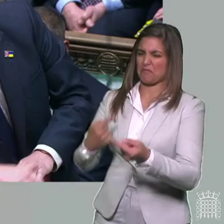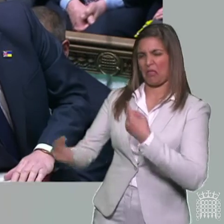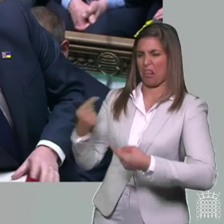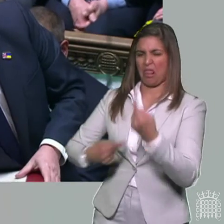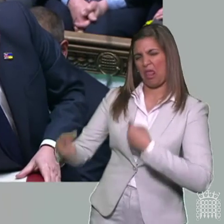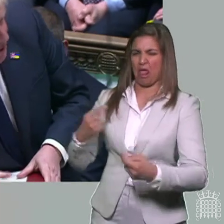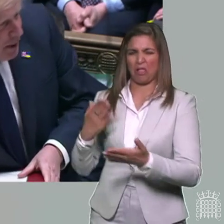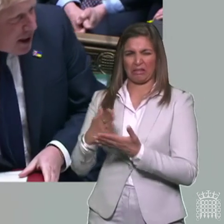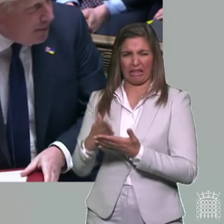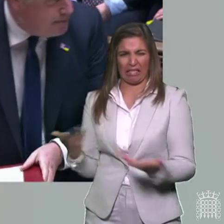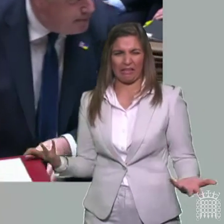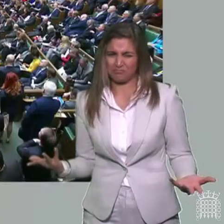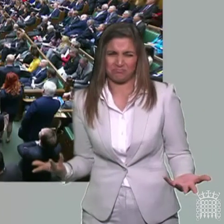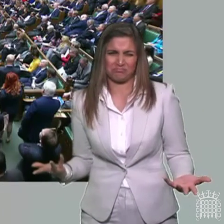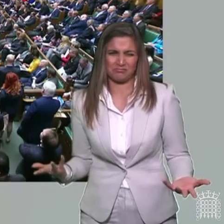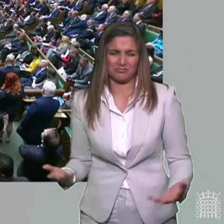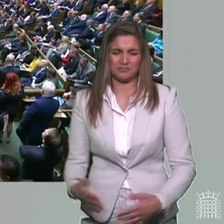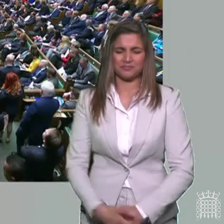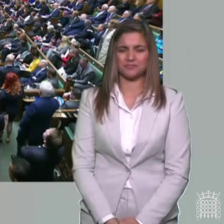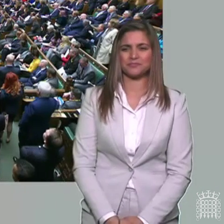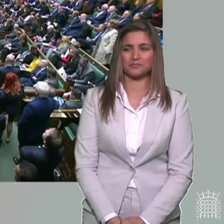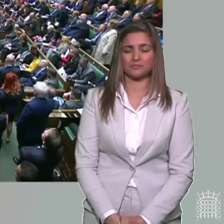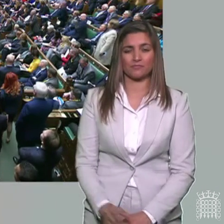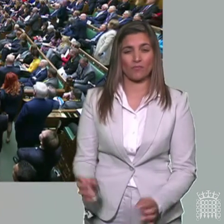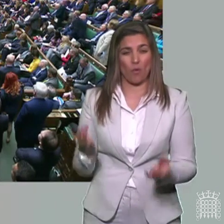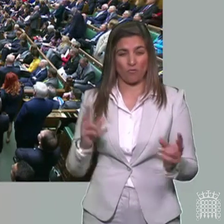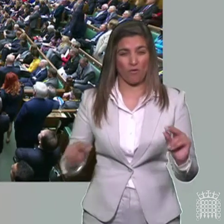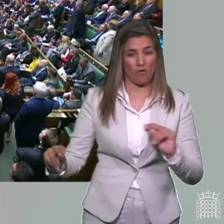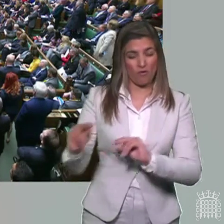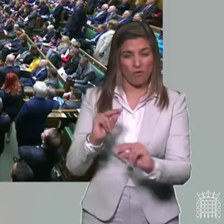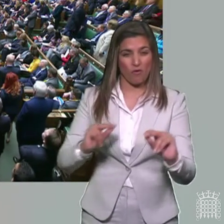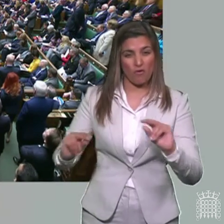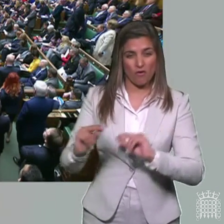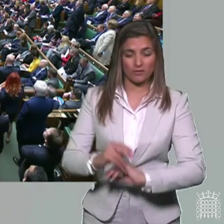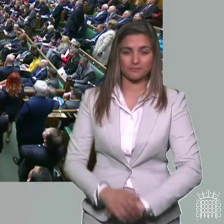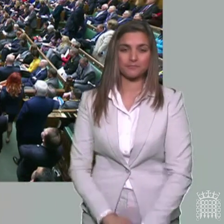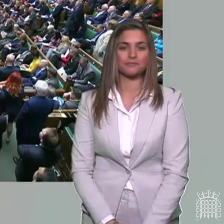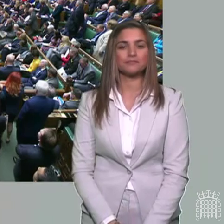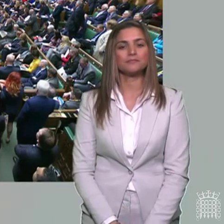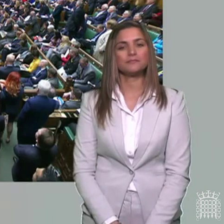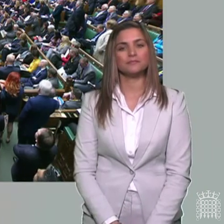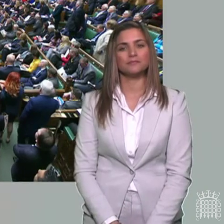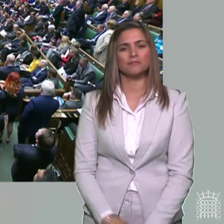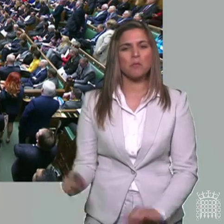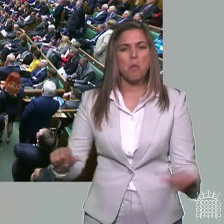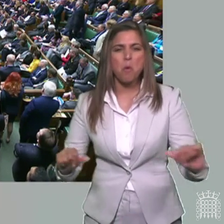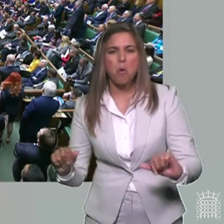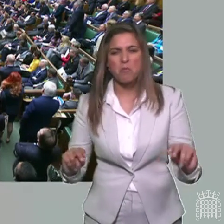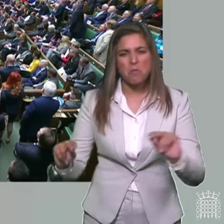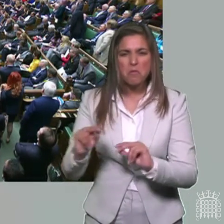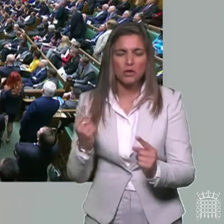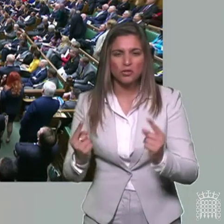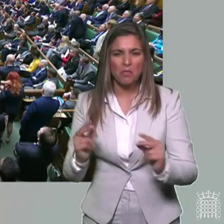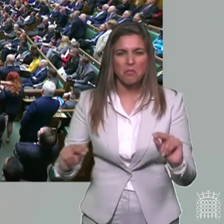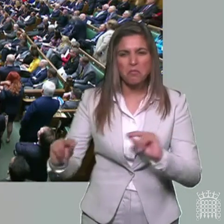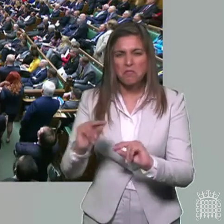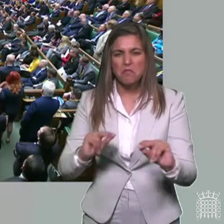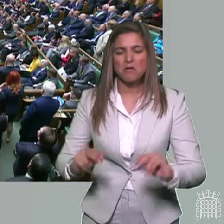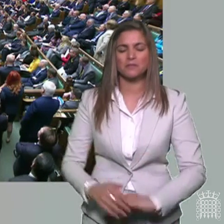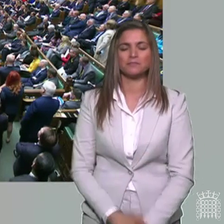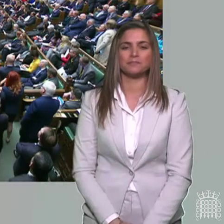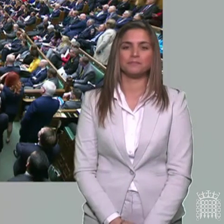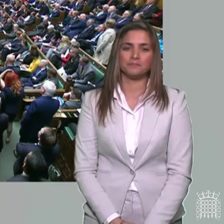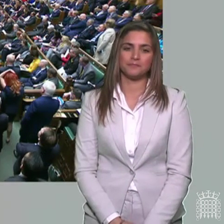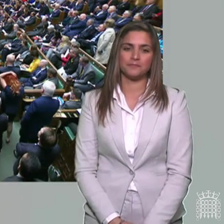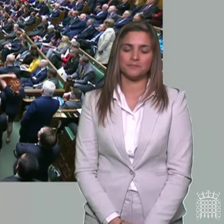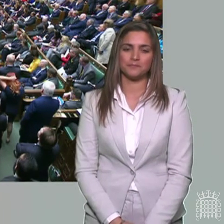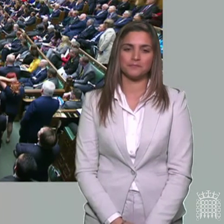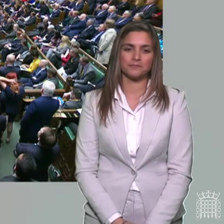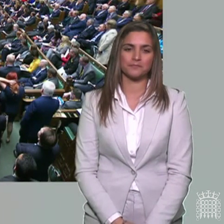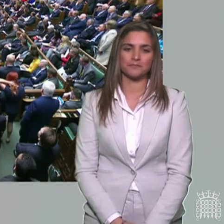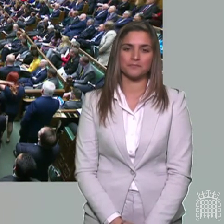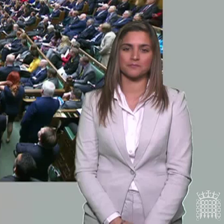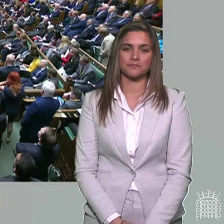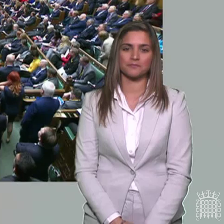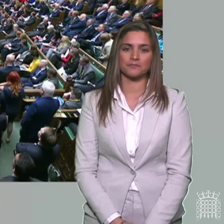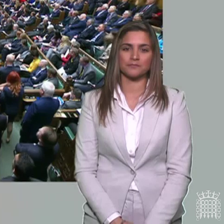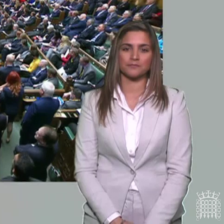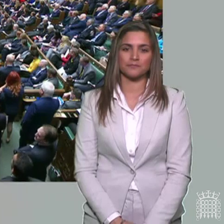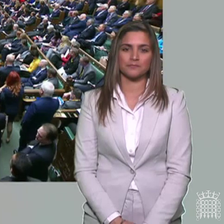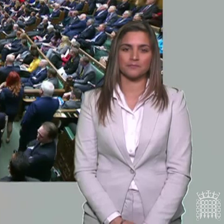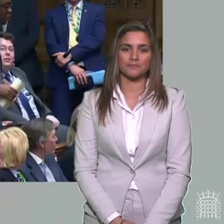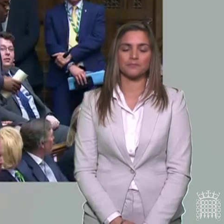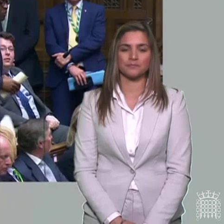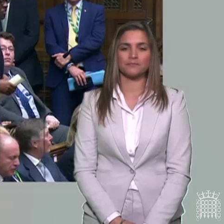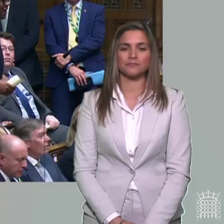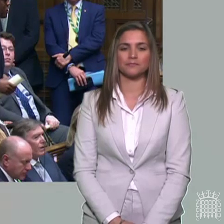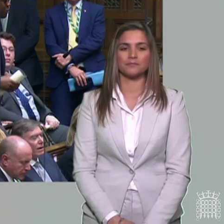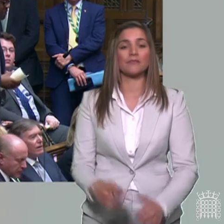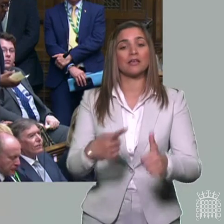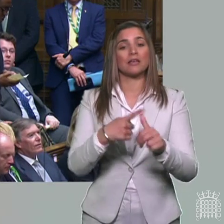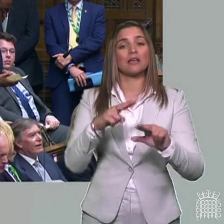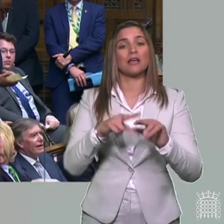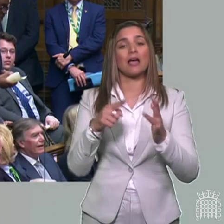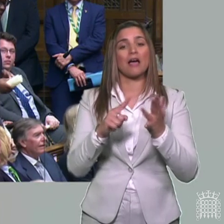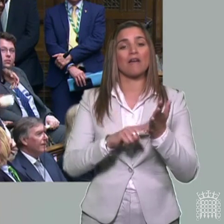We get on with the job, while they flip-flop around like flounders on the beach.